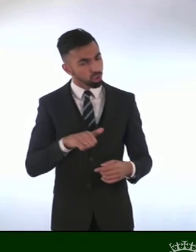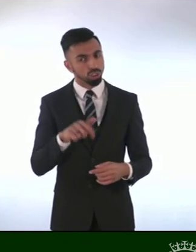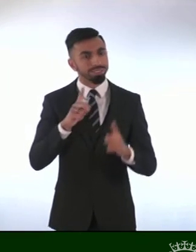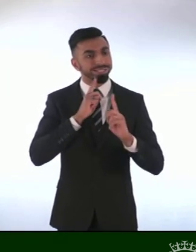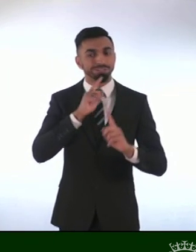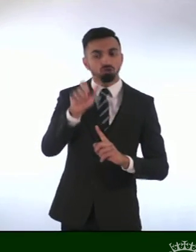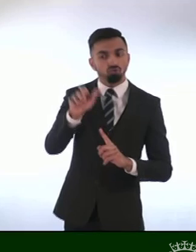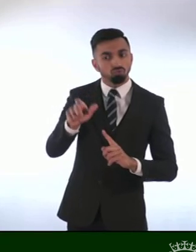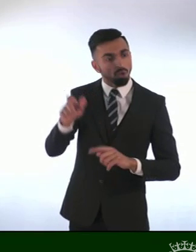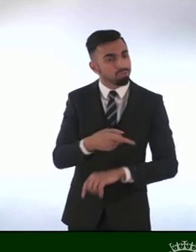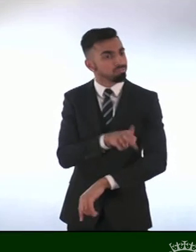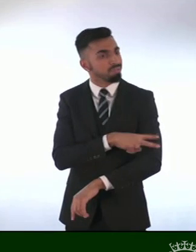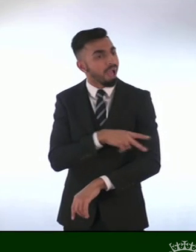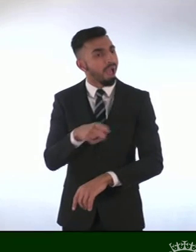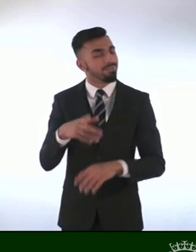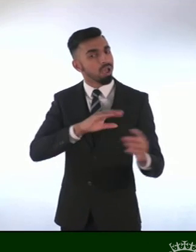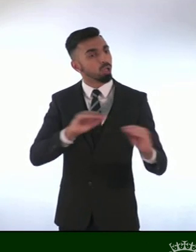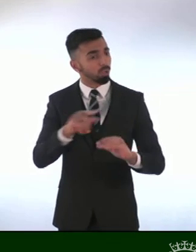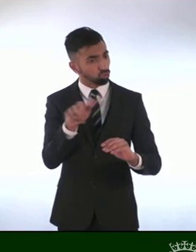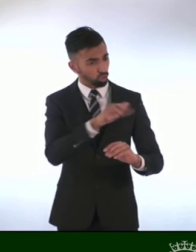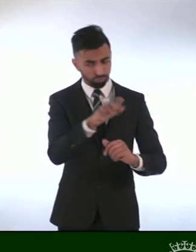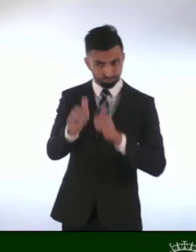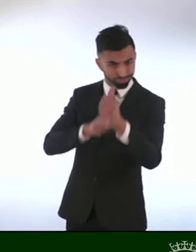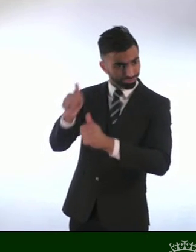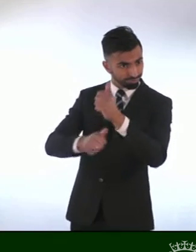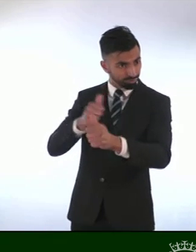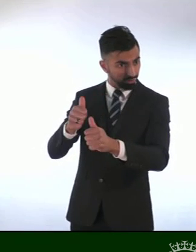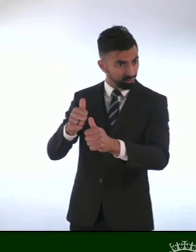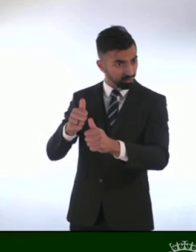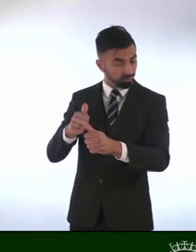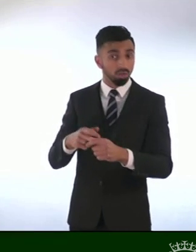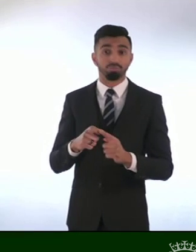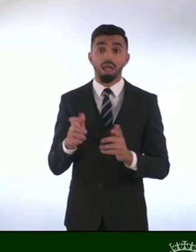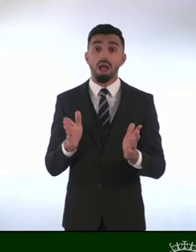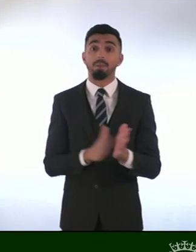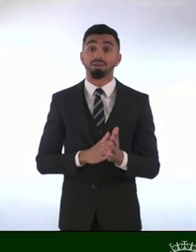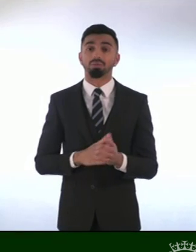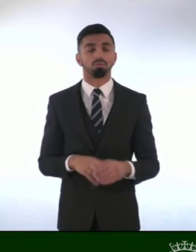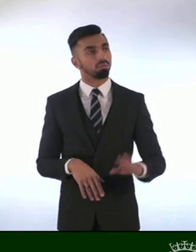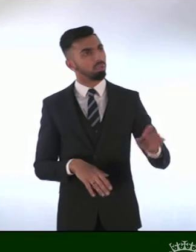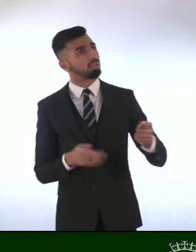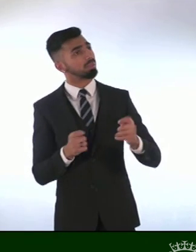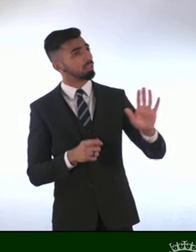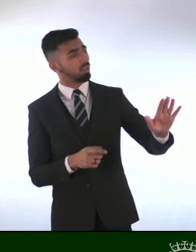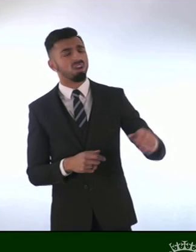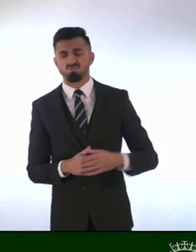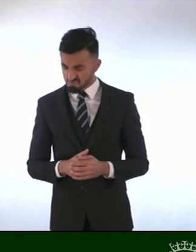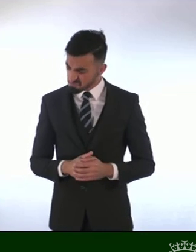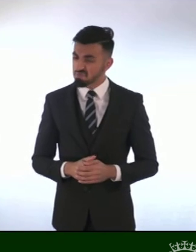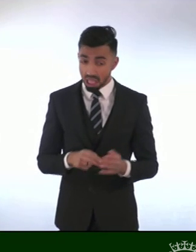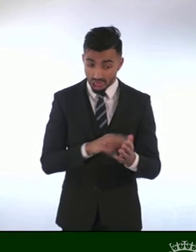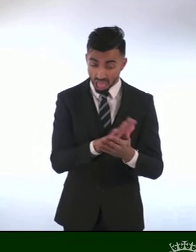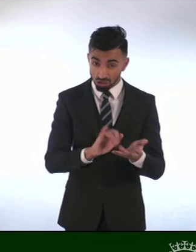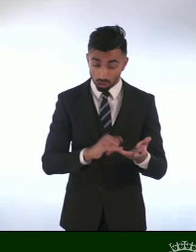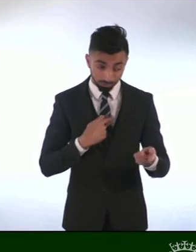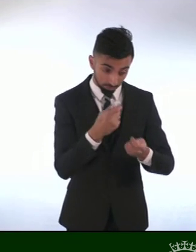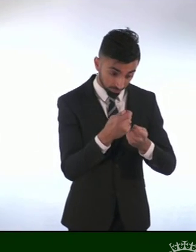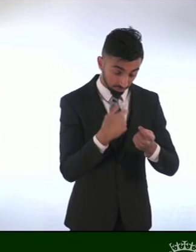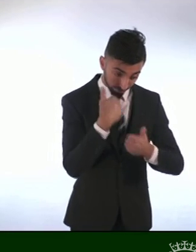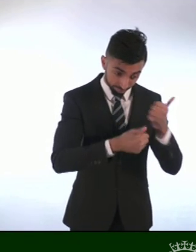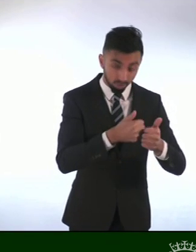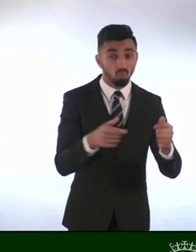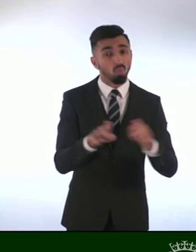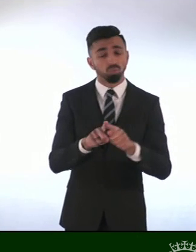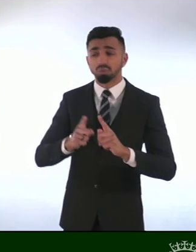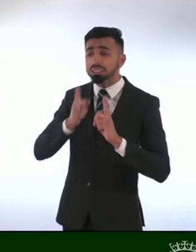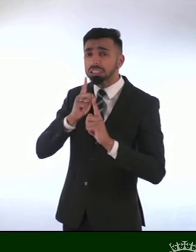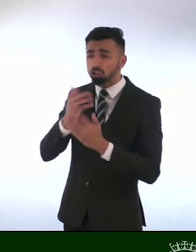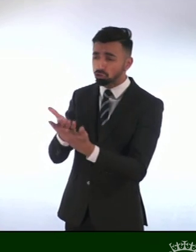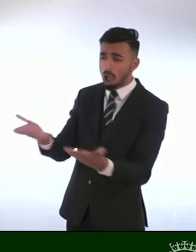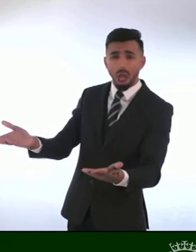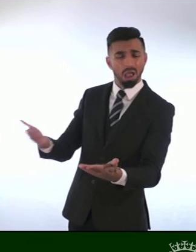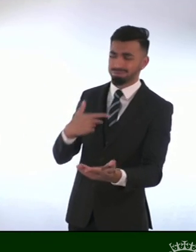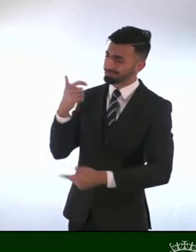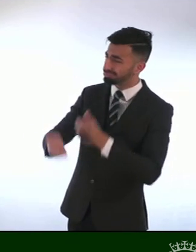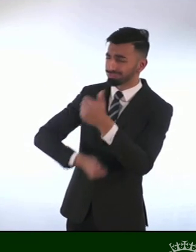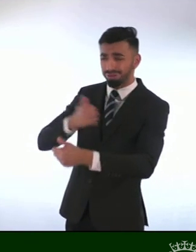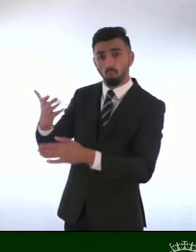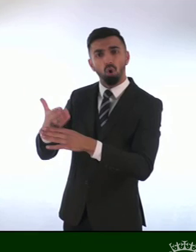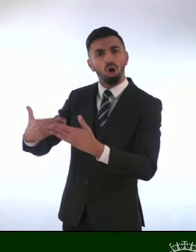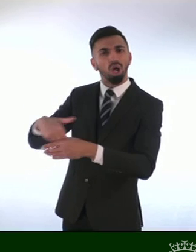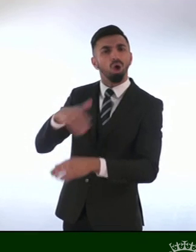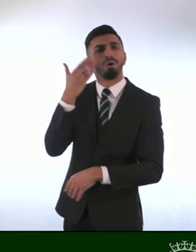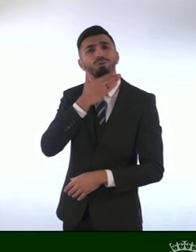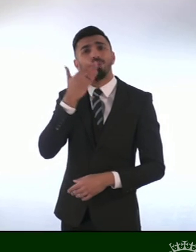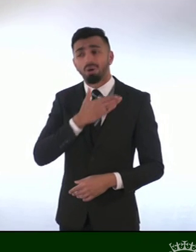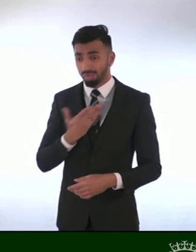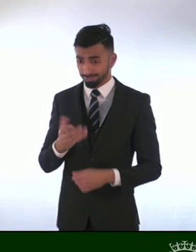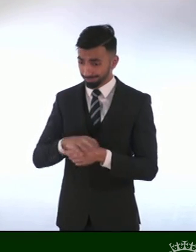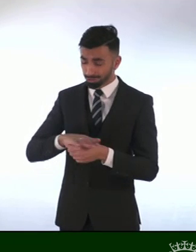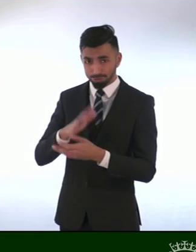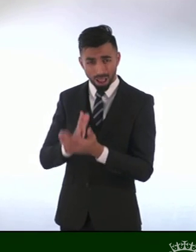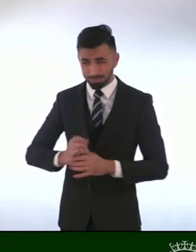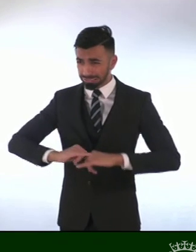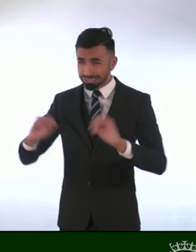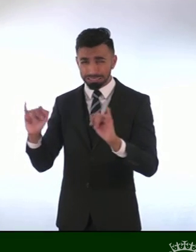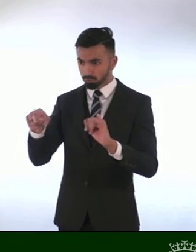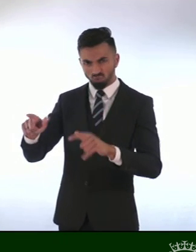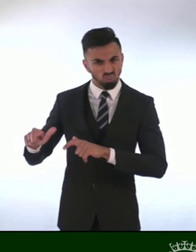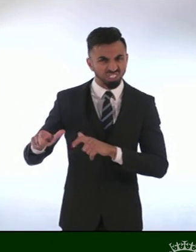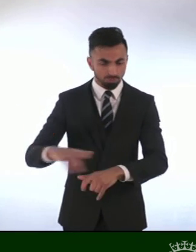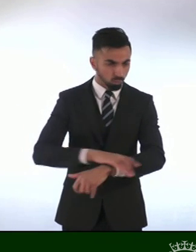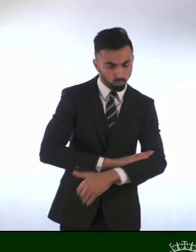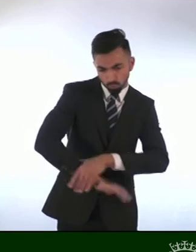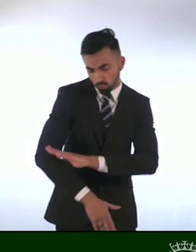I pay a particular tribute not just to our amazing NHS, but to our teachers and everybody who works in our schools for everything that they have done to keep our schools going throughout this difficult crisis so far.